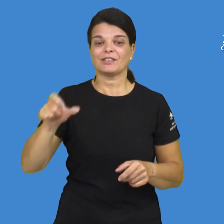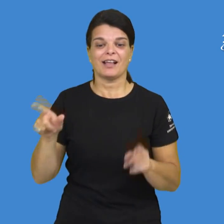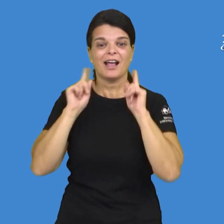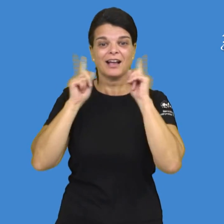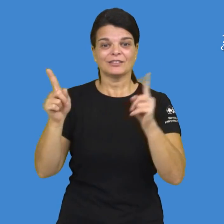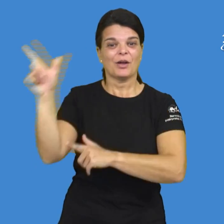caso